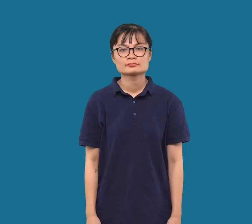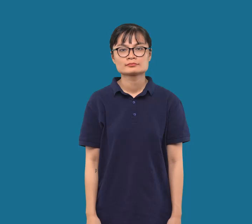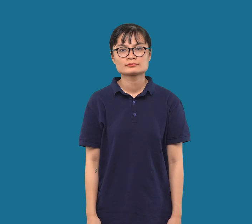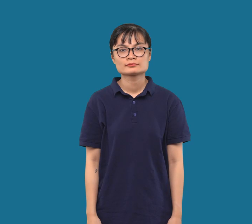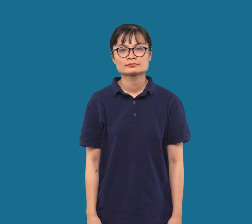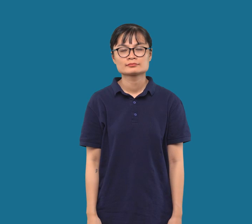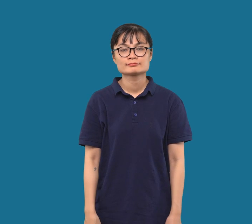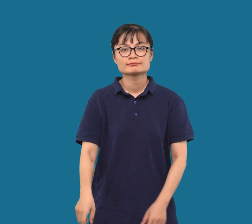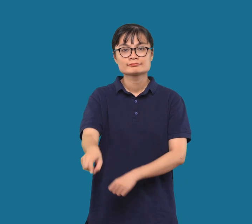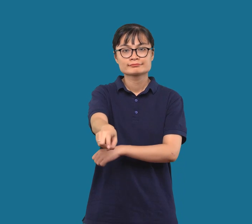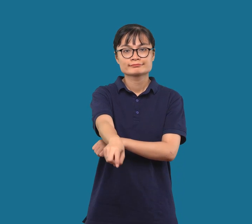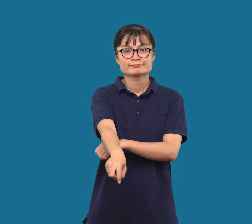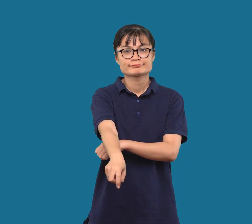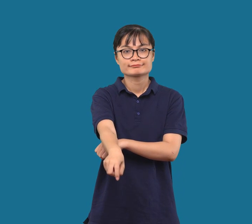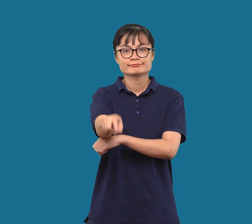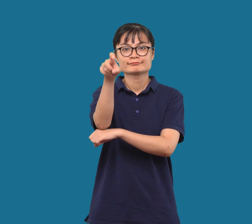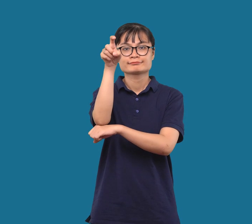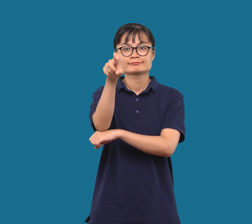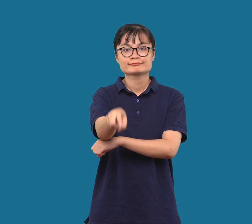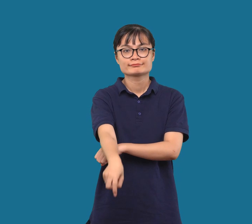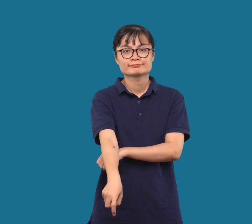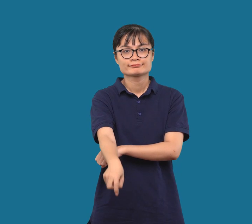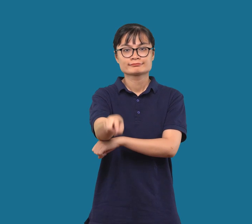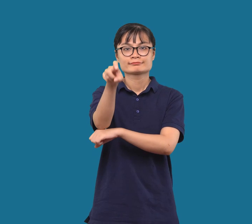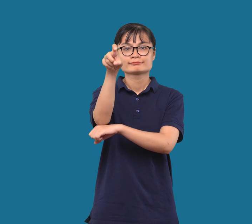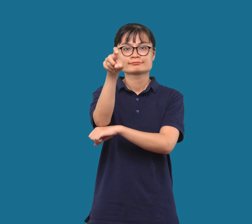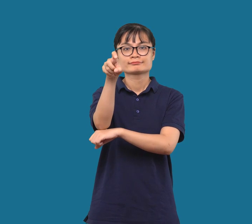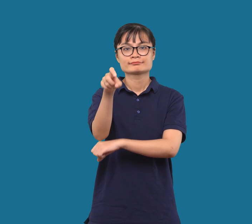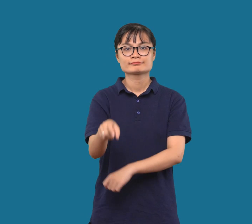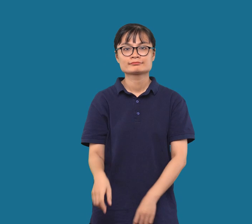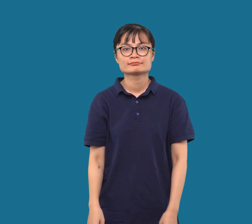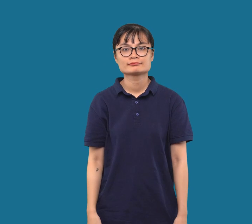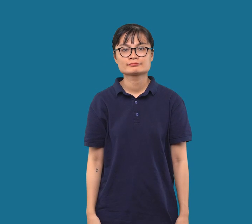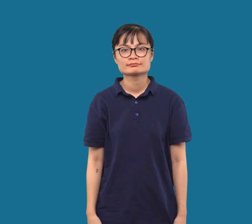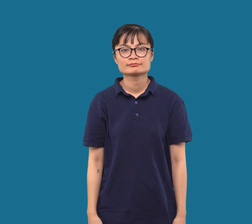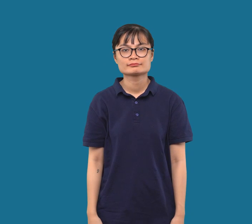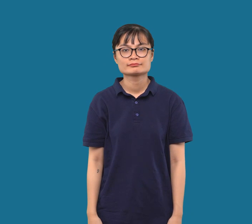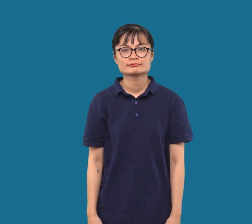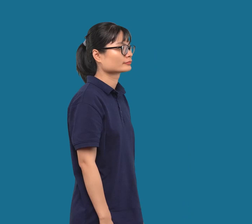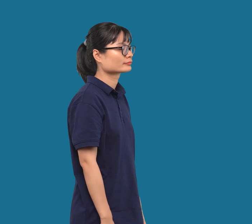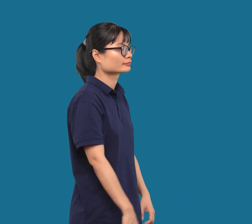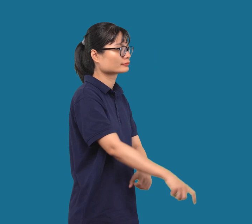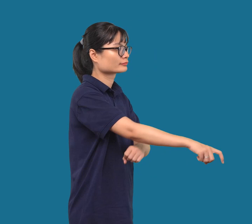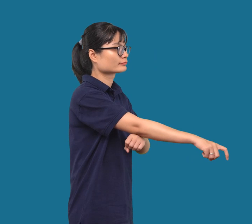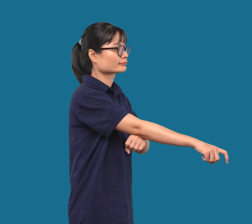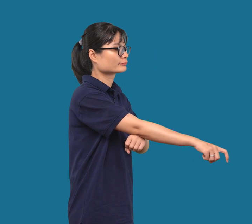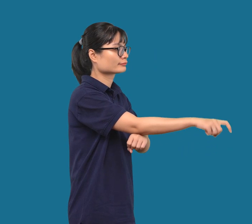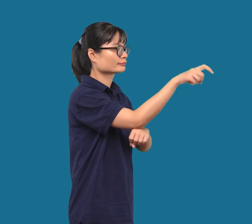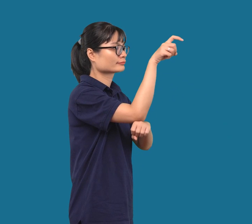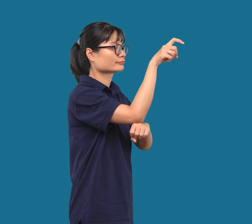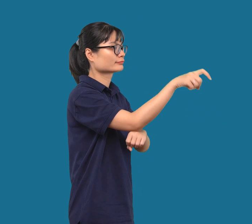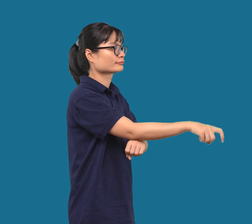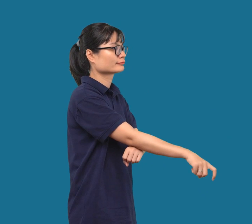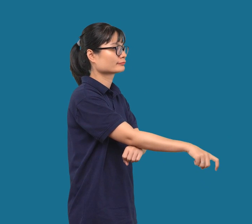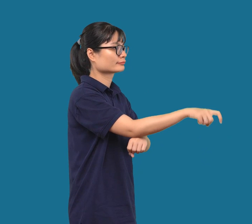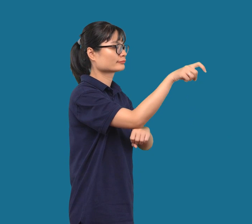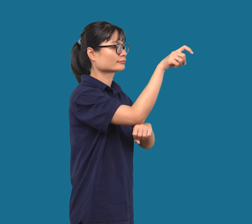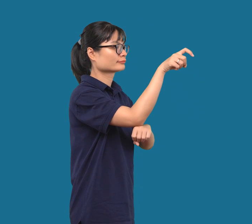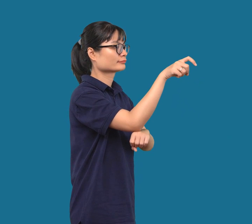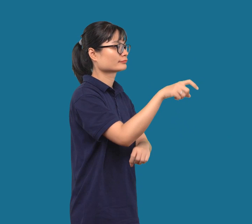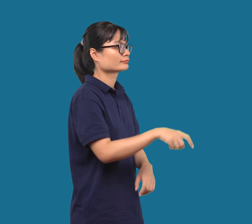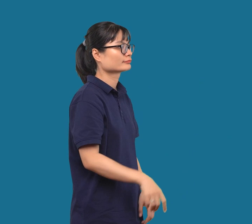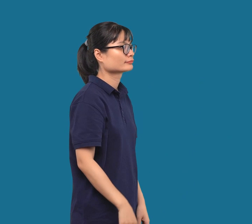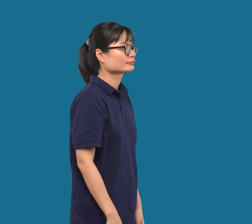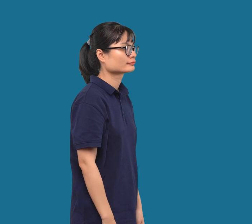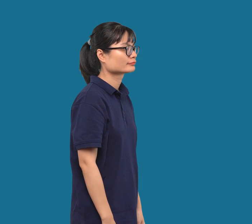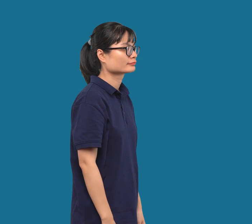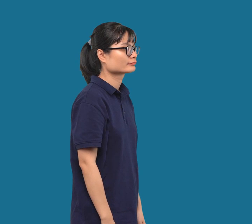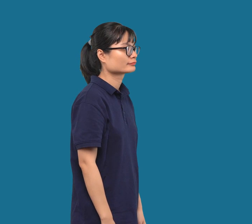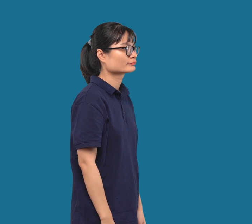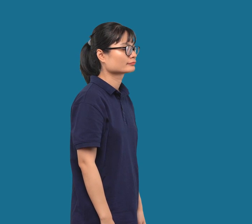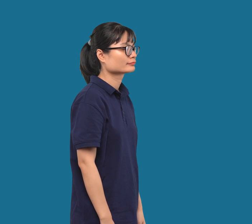lưỡi câu